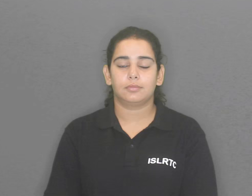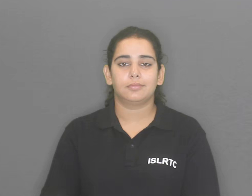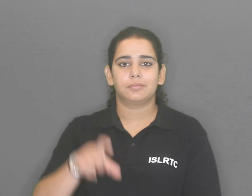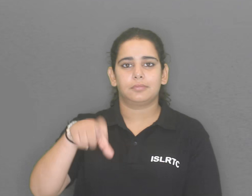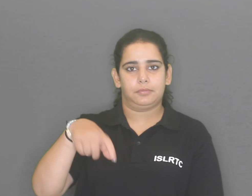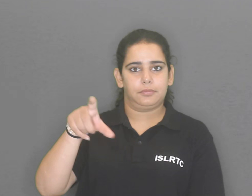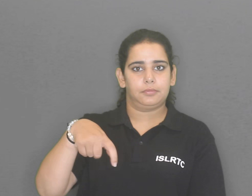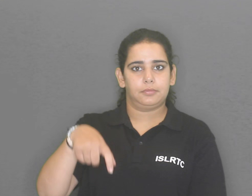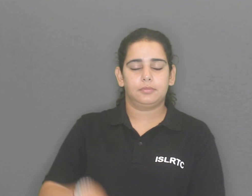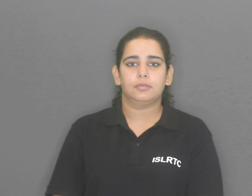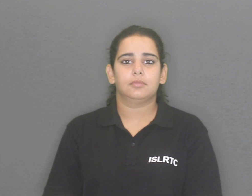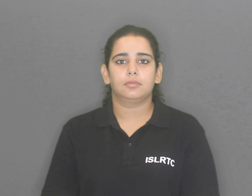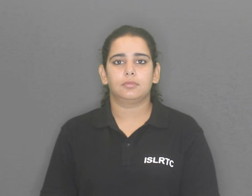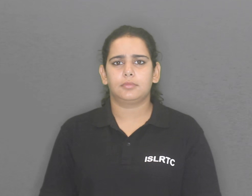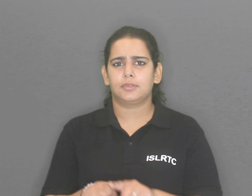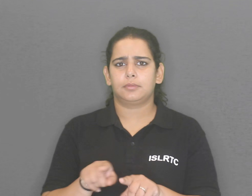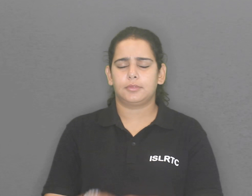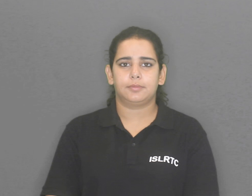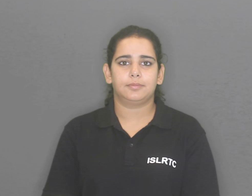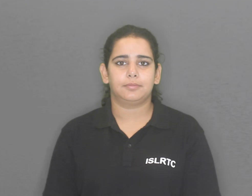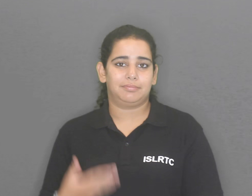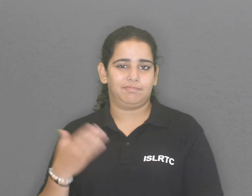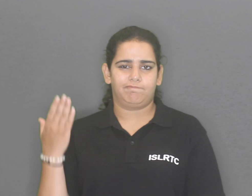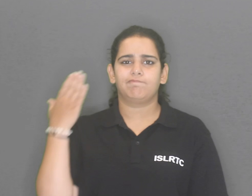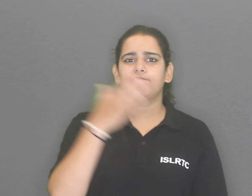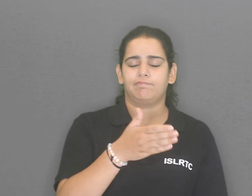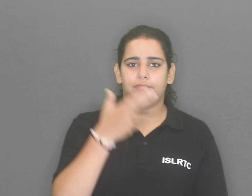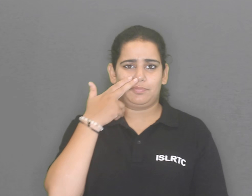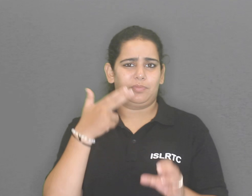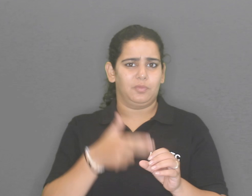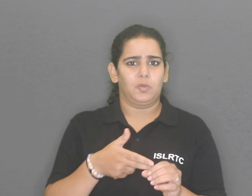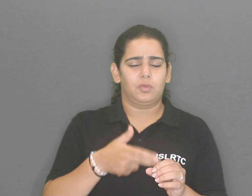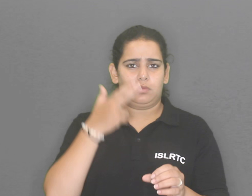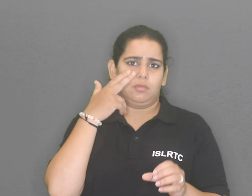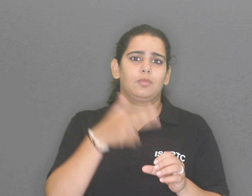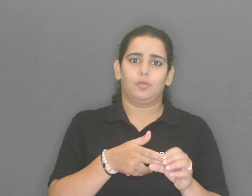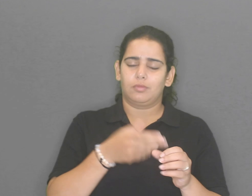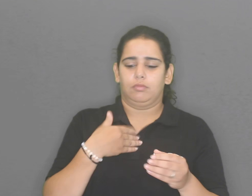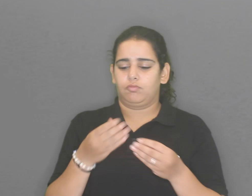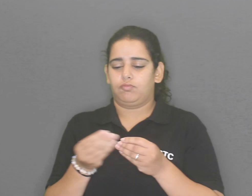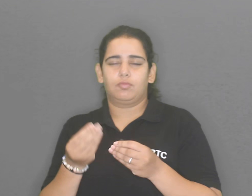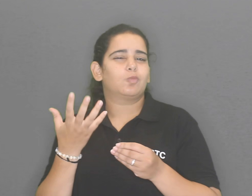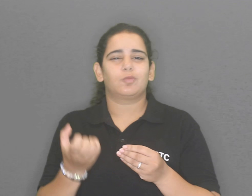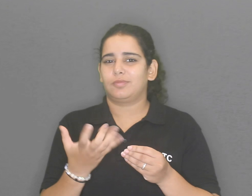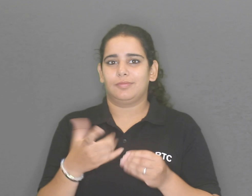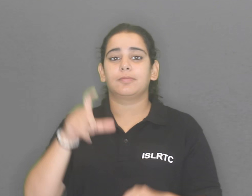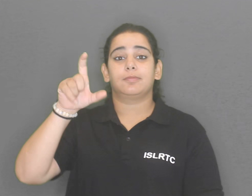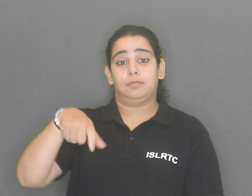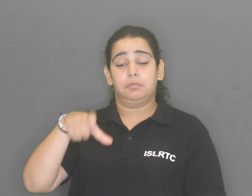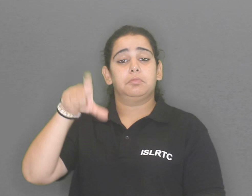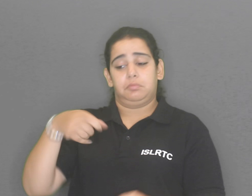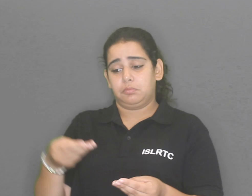Surcharge waiver Additional fee imposed by Credit Card issuers on fuel transactions